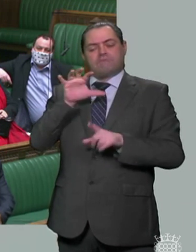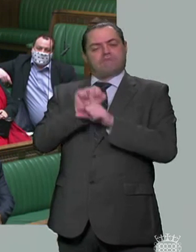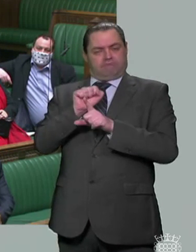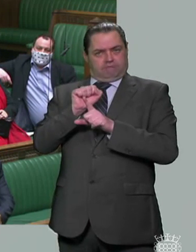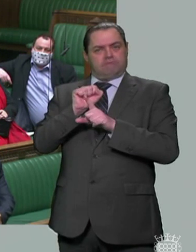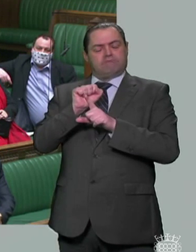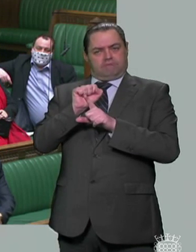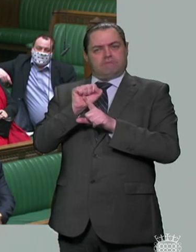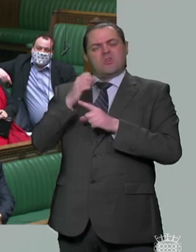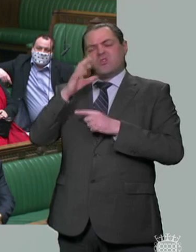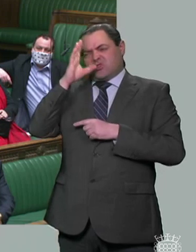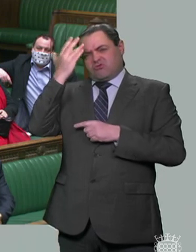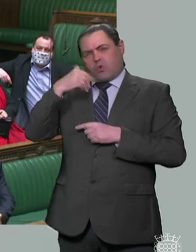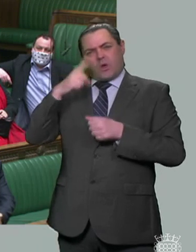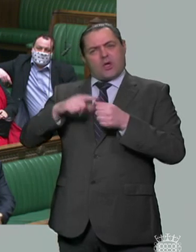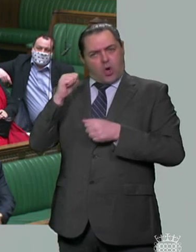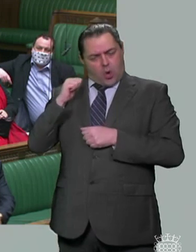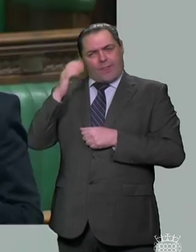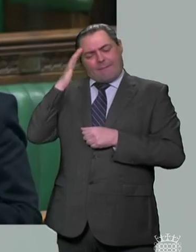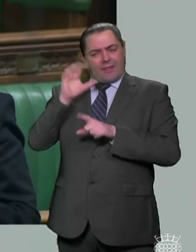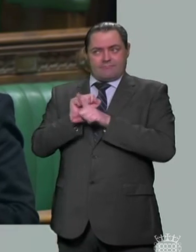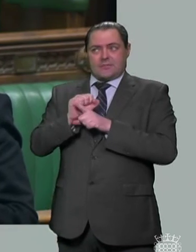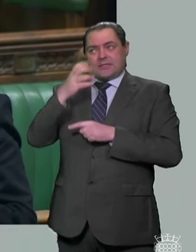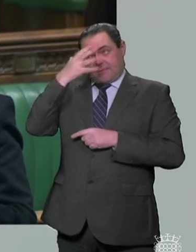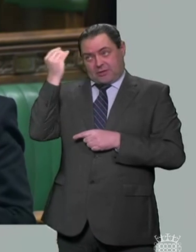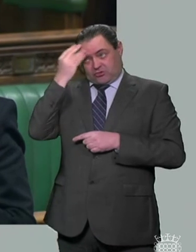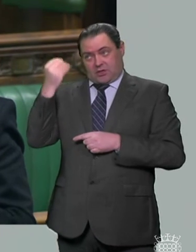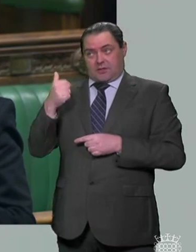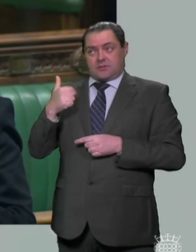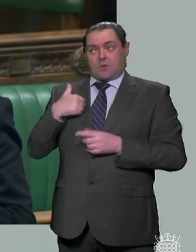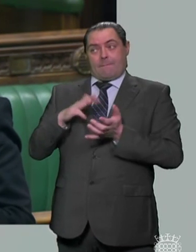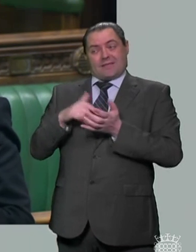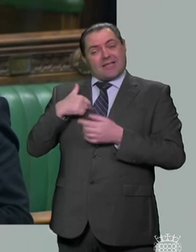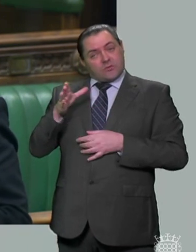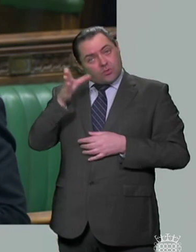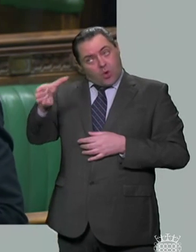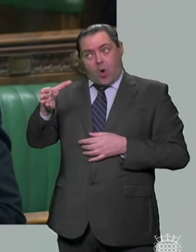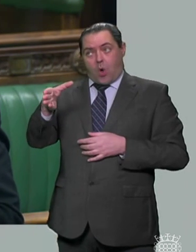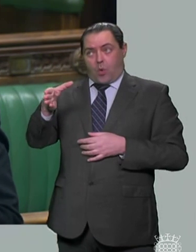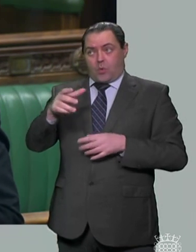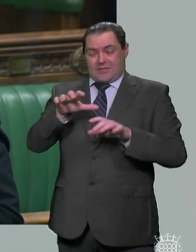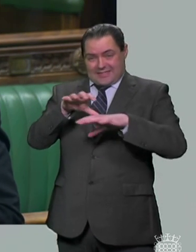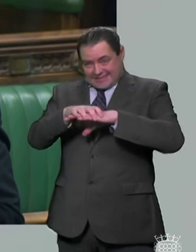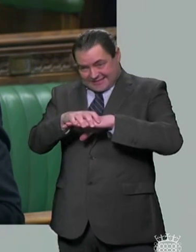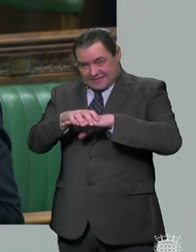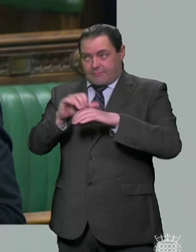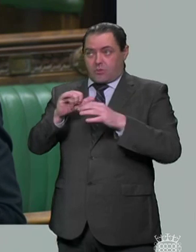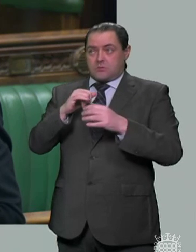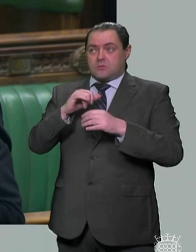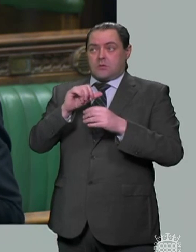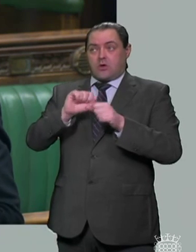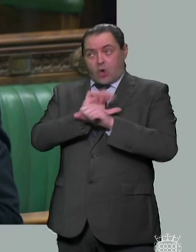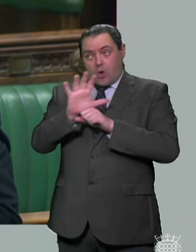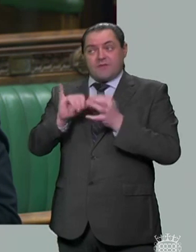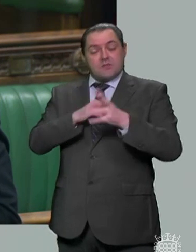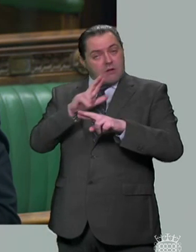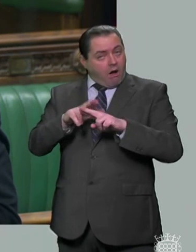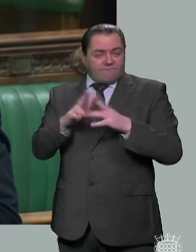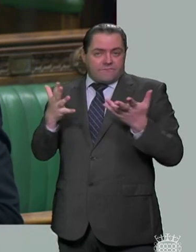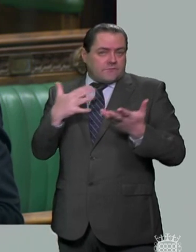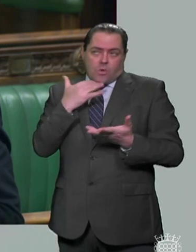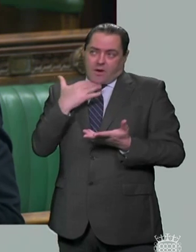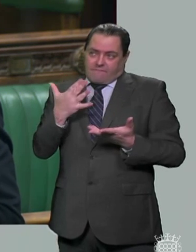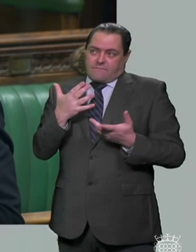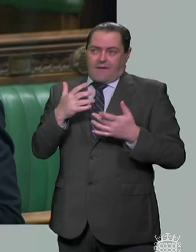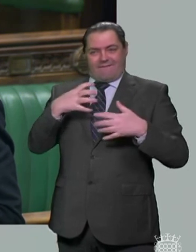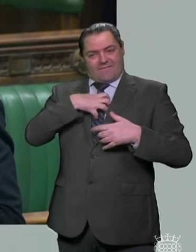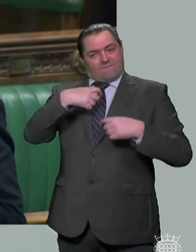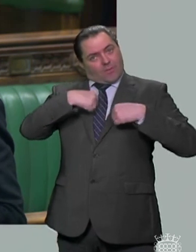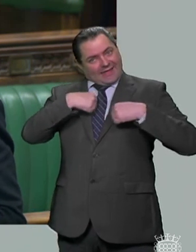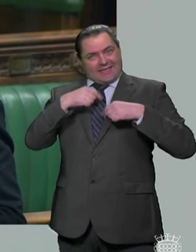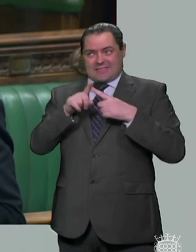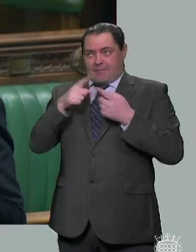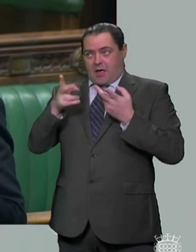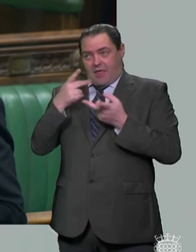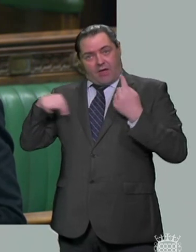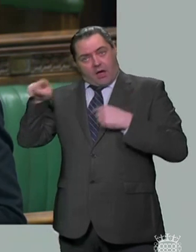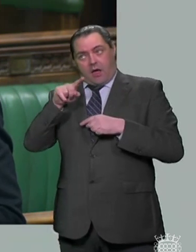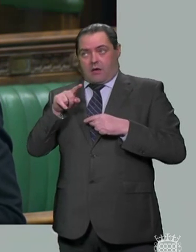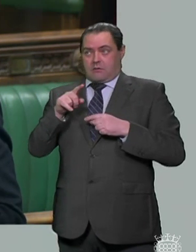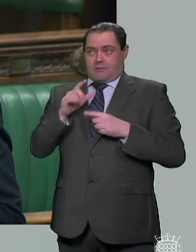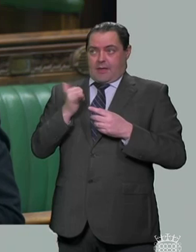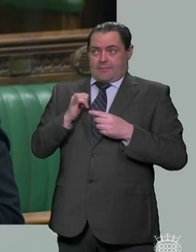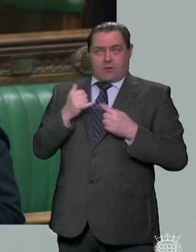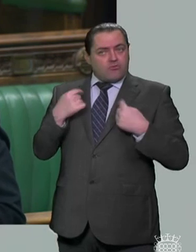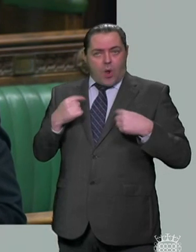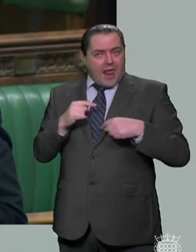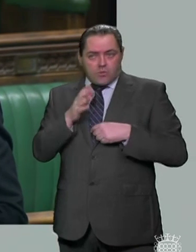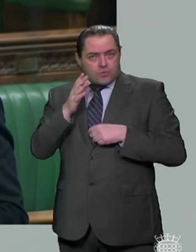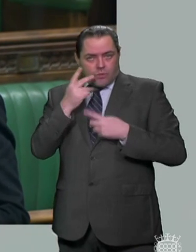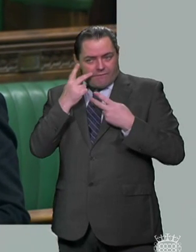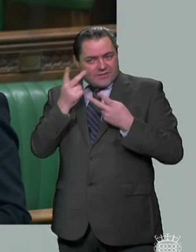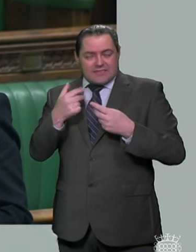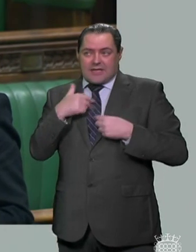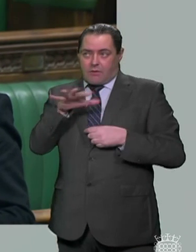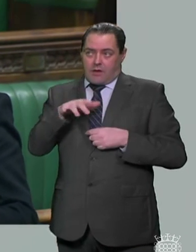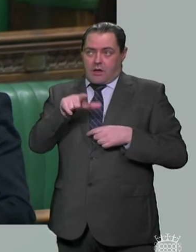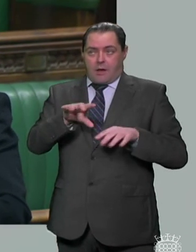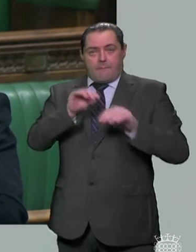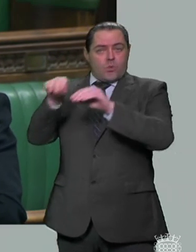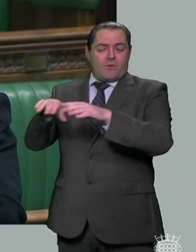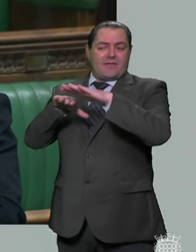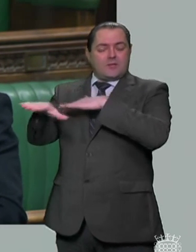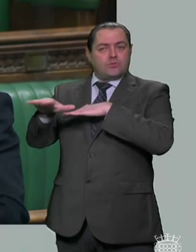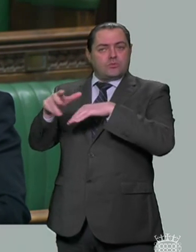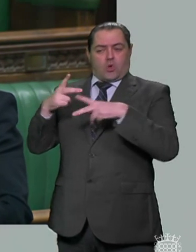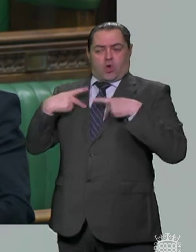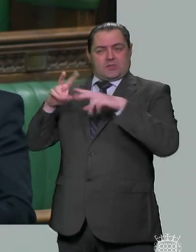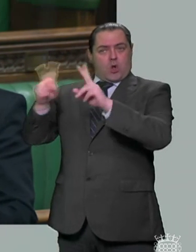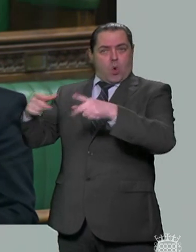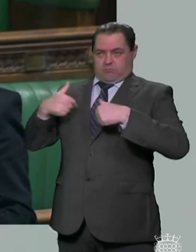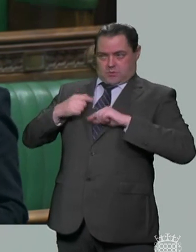She had a stroke a year ago. I was called to sit with her in hospital on Monday because of a covid staff shortage but I fear that, like many of our constituents in similar circumstances, we are likely to be separated indefinitely when she is moved into an EMI, or elderly mentally infirm, nursing home.